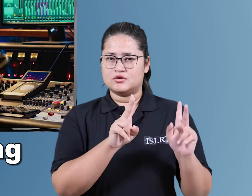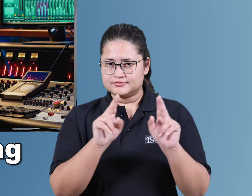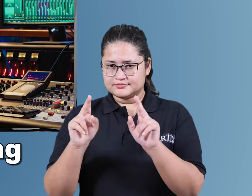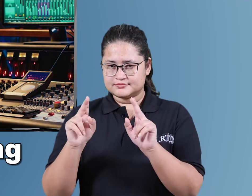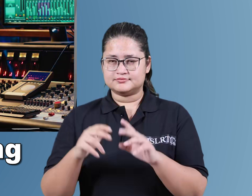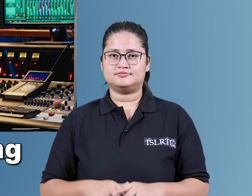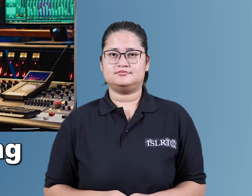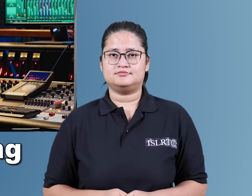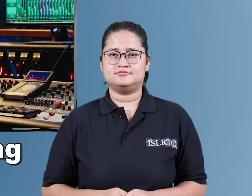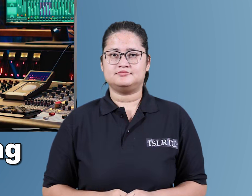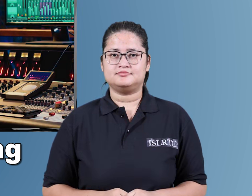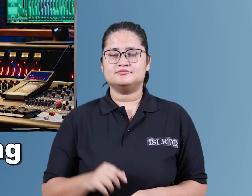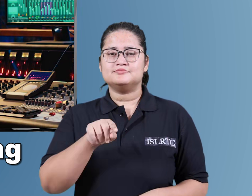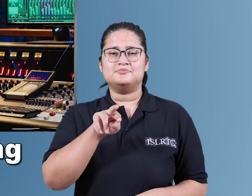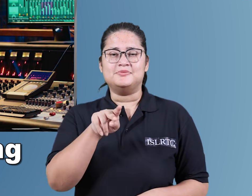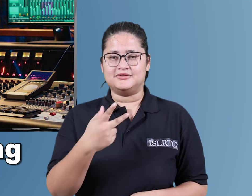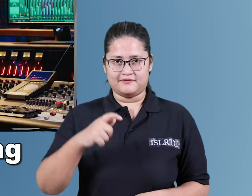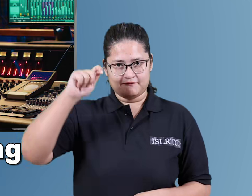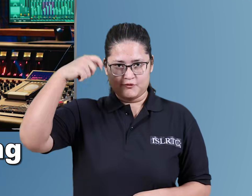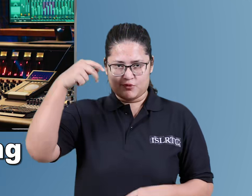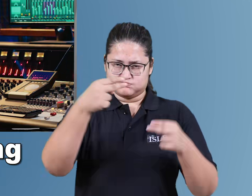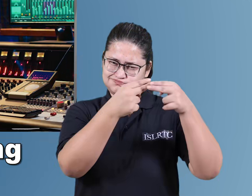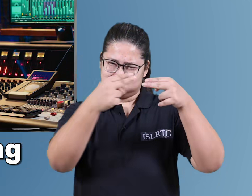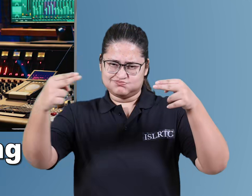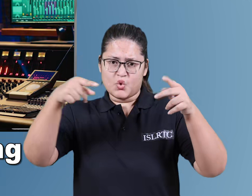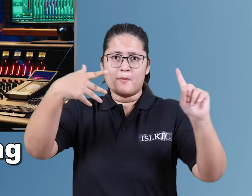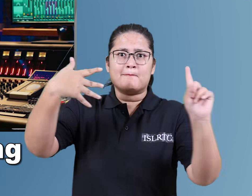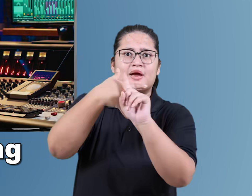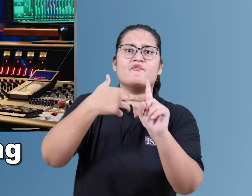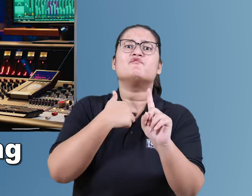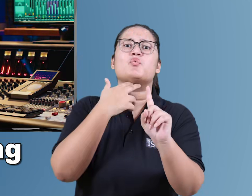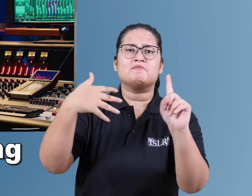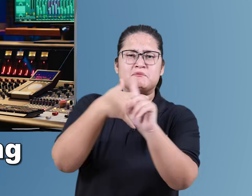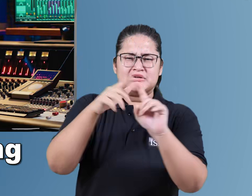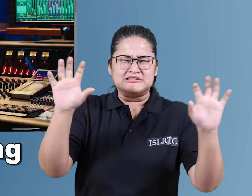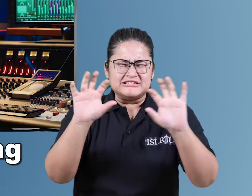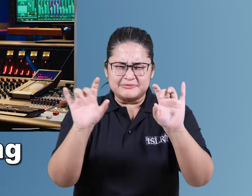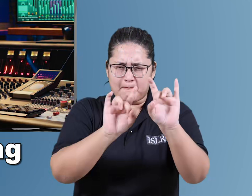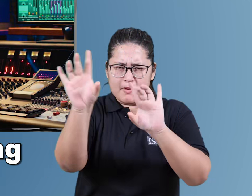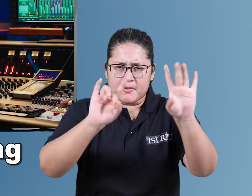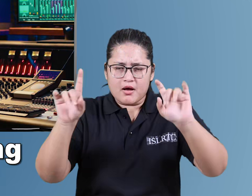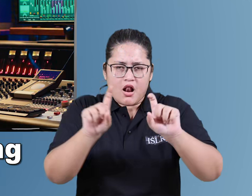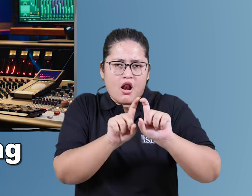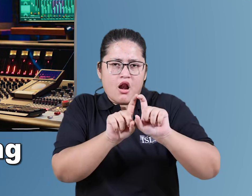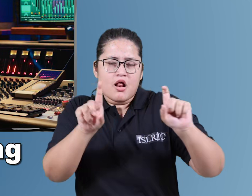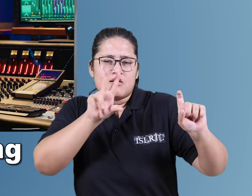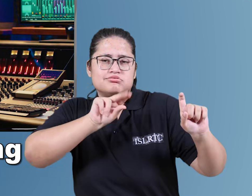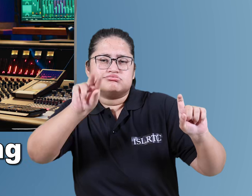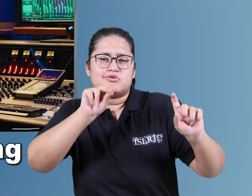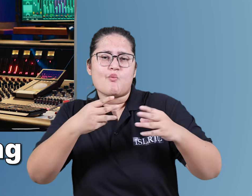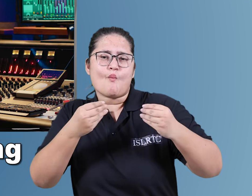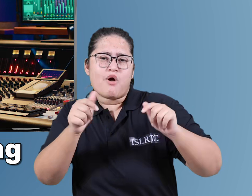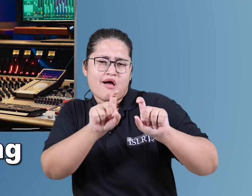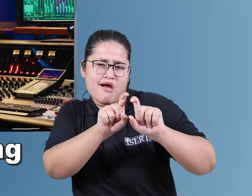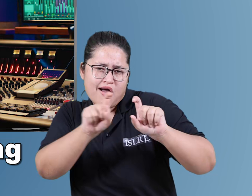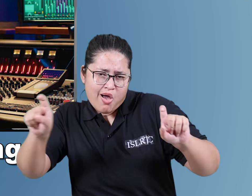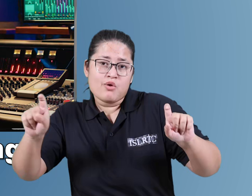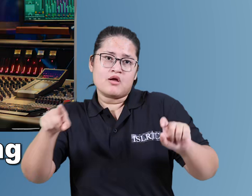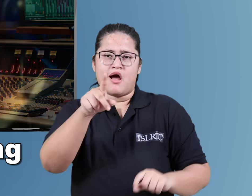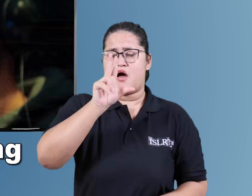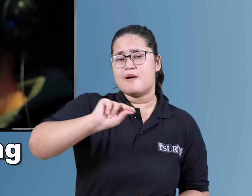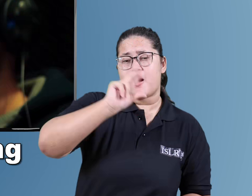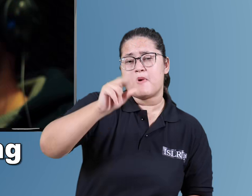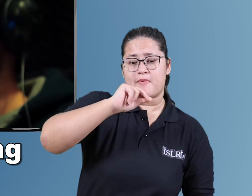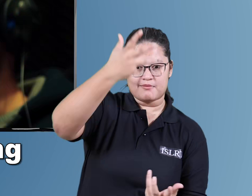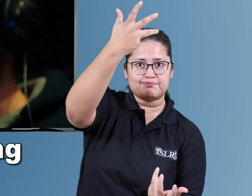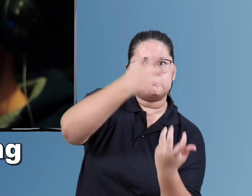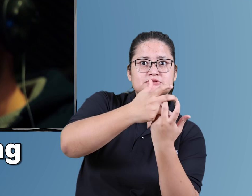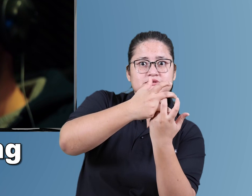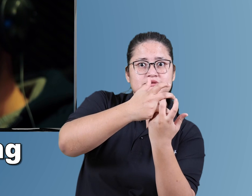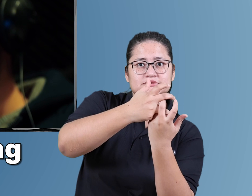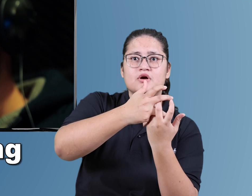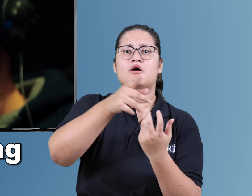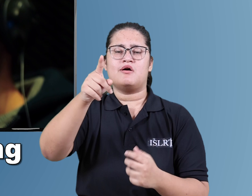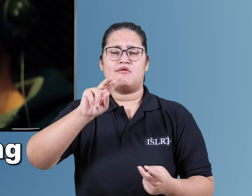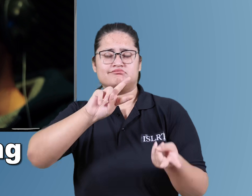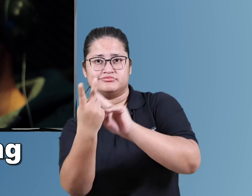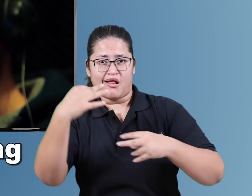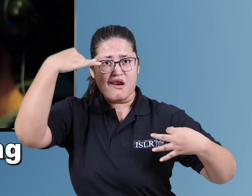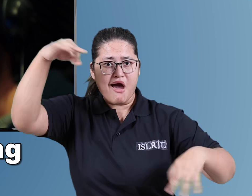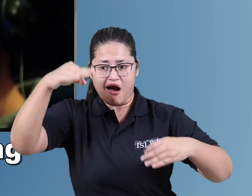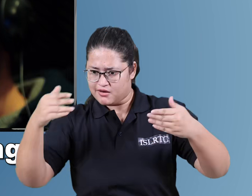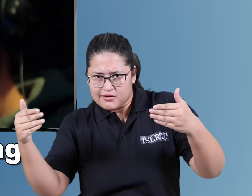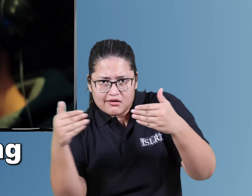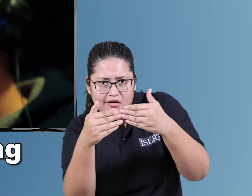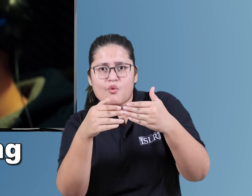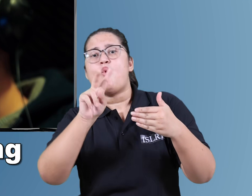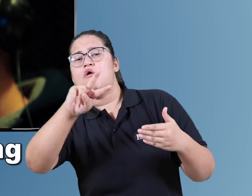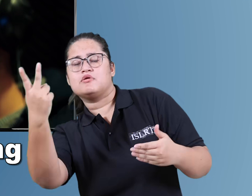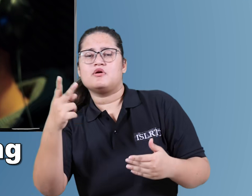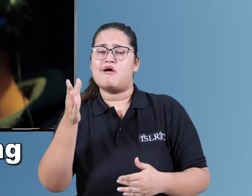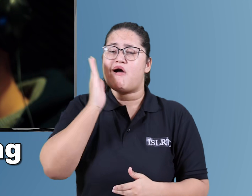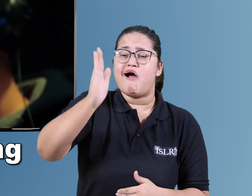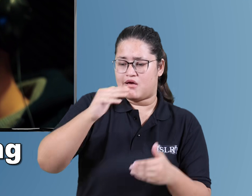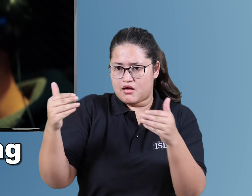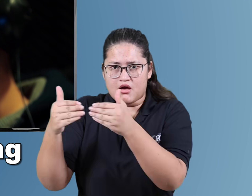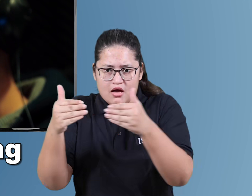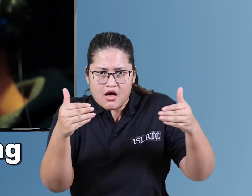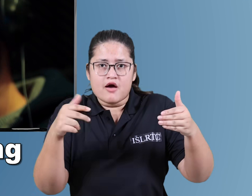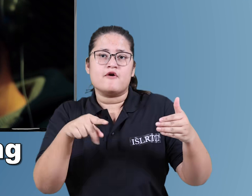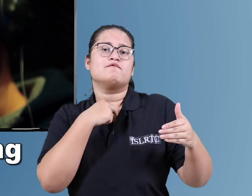Audio editing Audio editing is the process of manipulating and enhancing sound recordings, as well as adding suitable voiceovers to complement the visuals in videos.